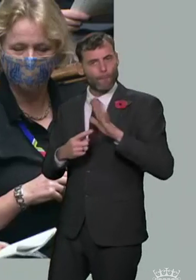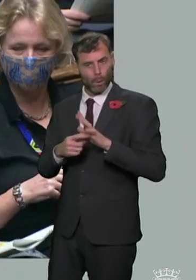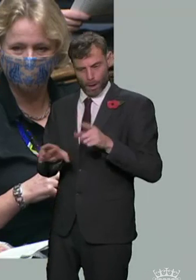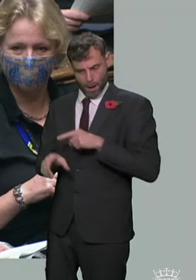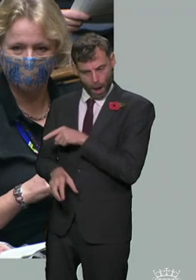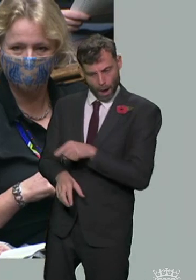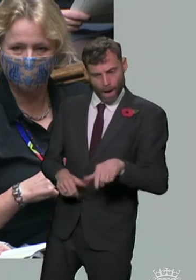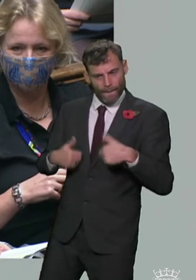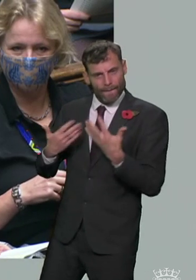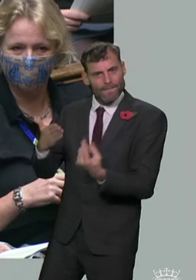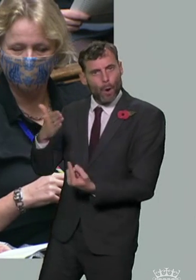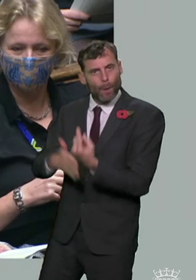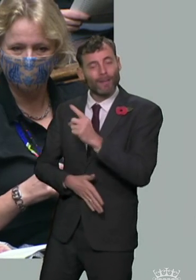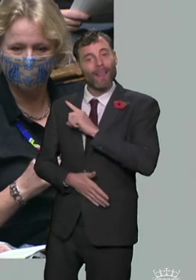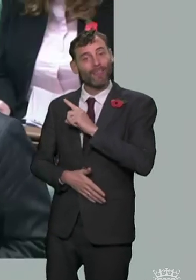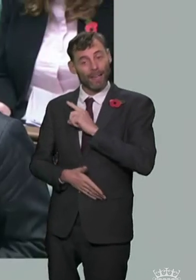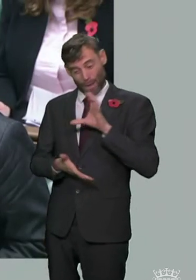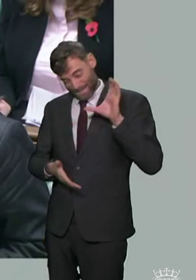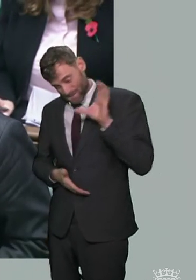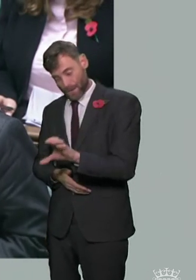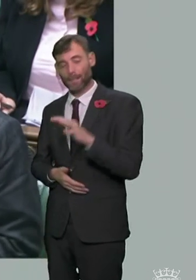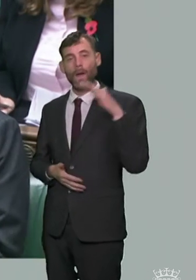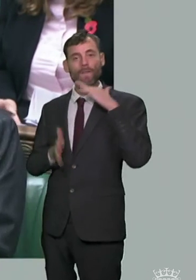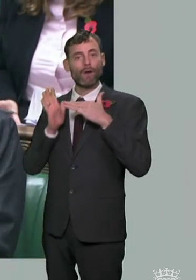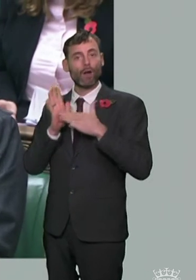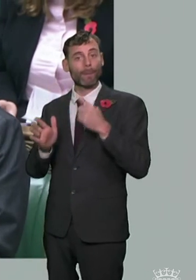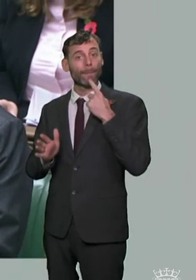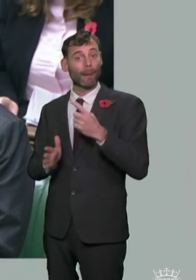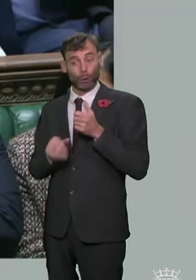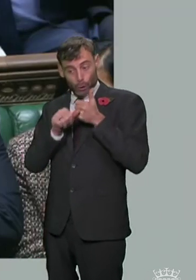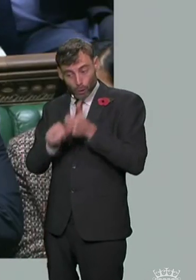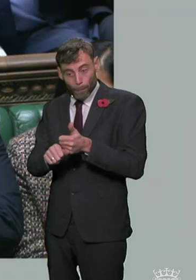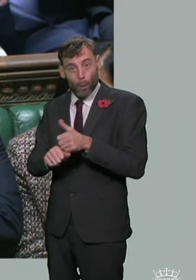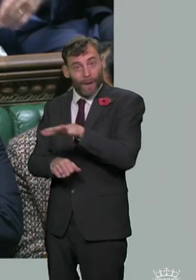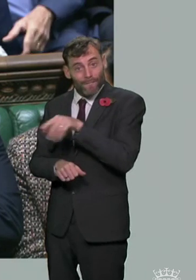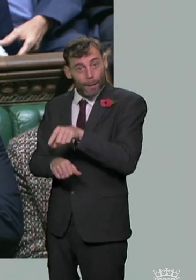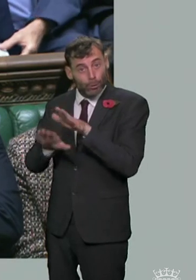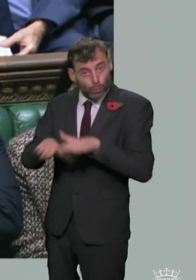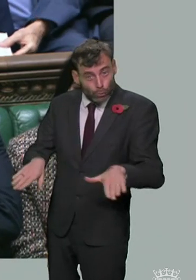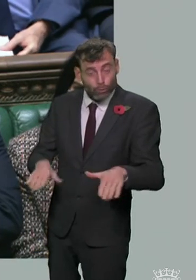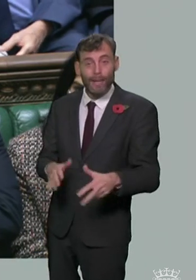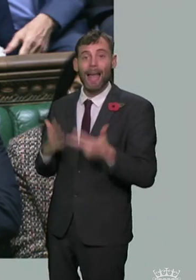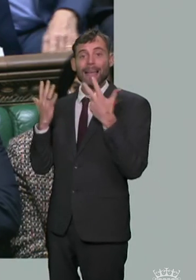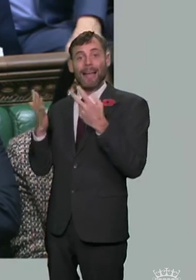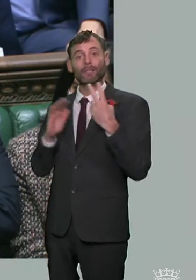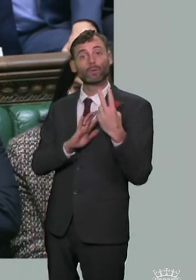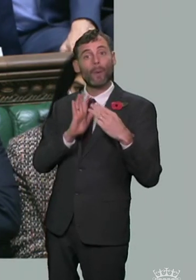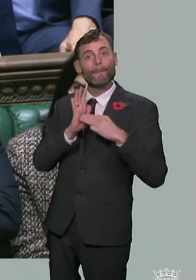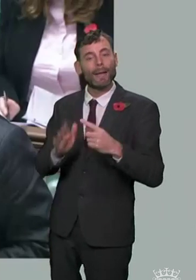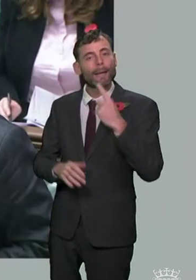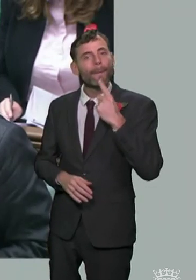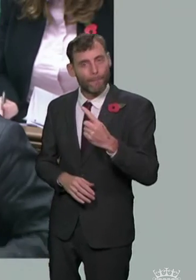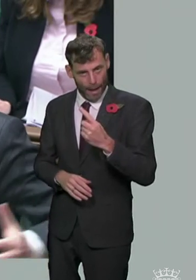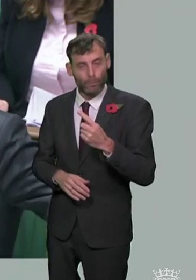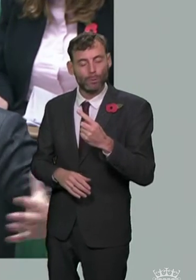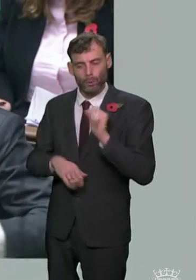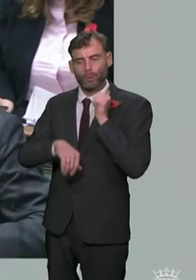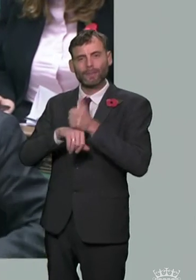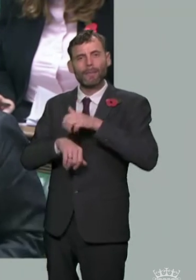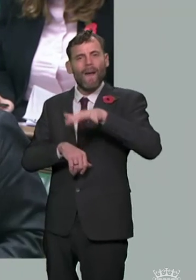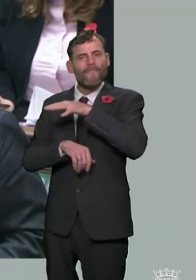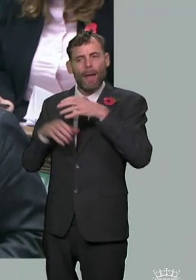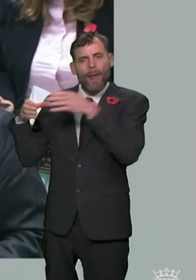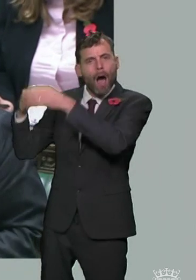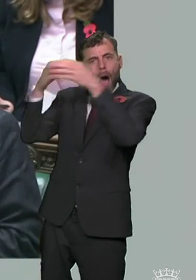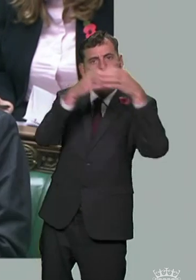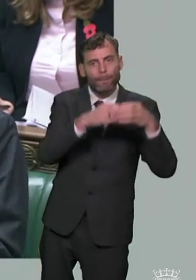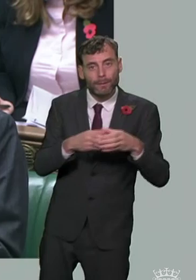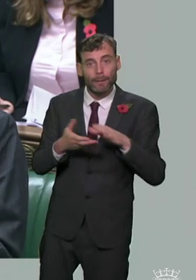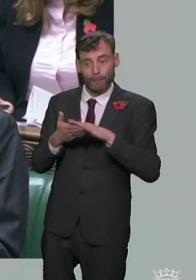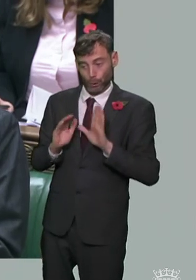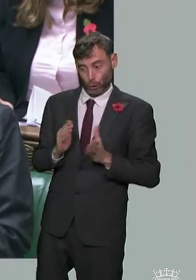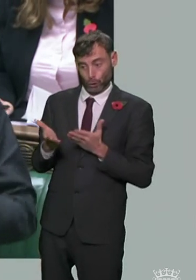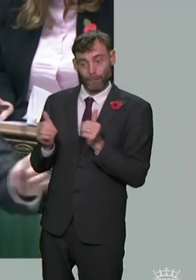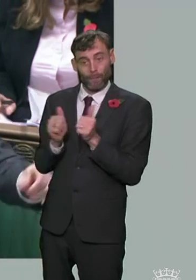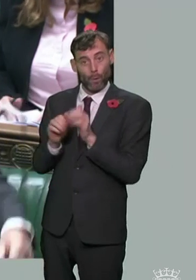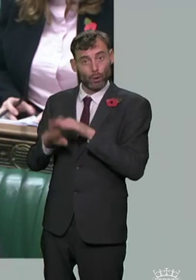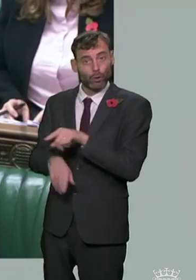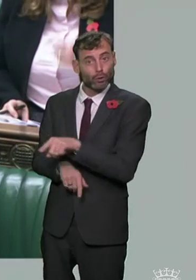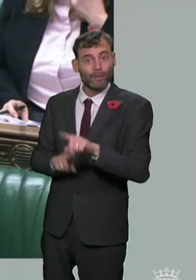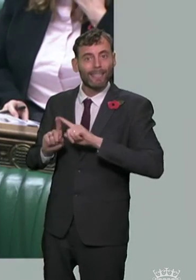That is why we are investing £500 million to support families and children, including £82 million to create a network of family hubs to bring together services for children of all ages.